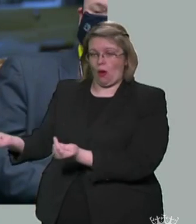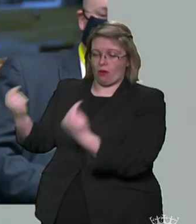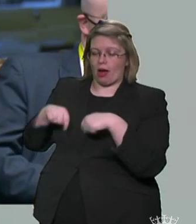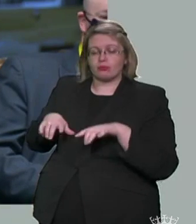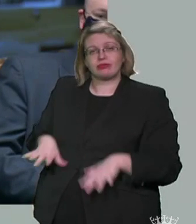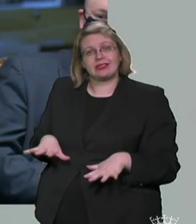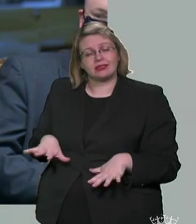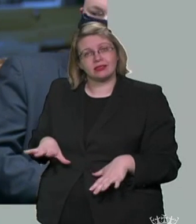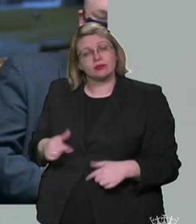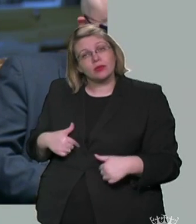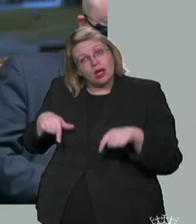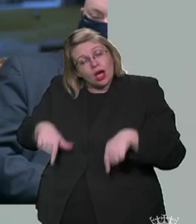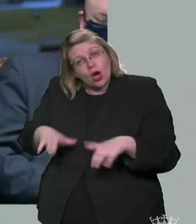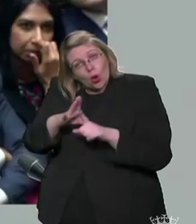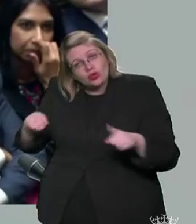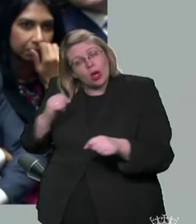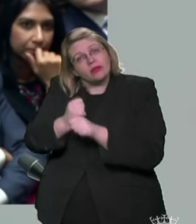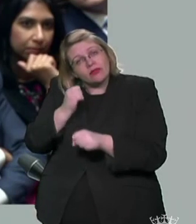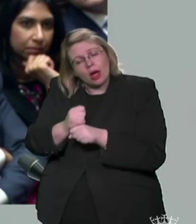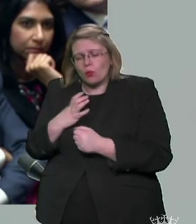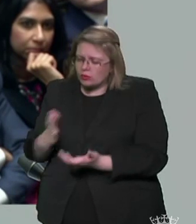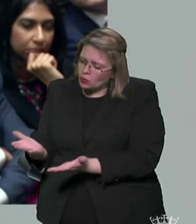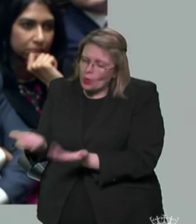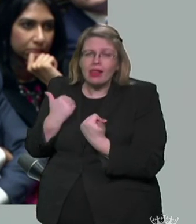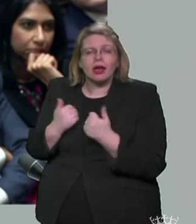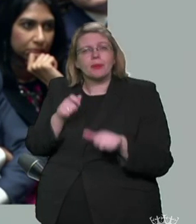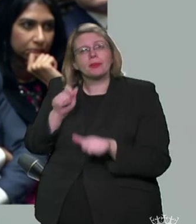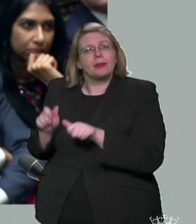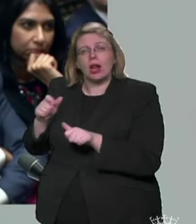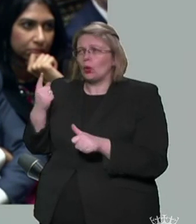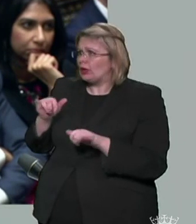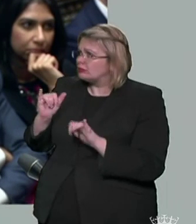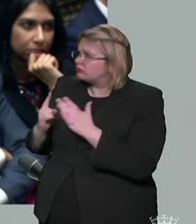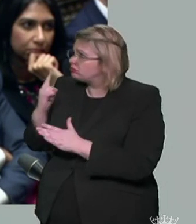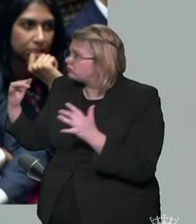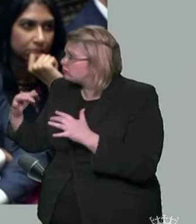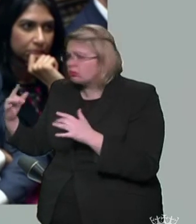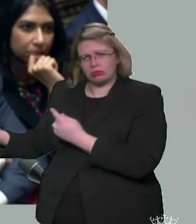This is a Government who believe in welcoming people fleeing from zones of conflict.